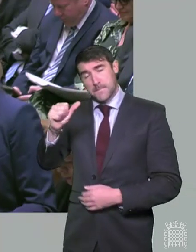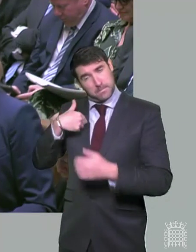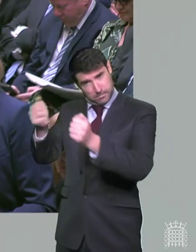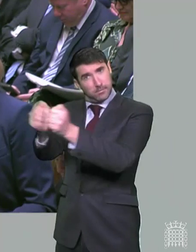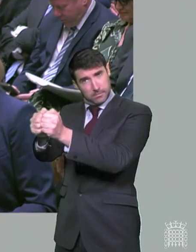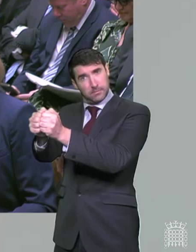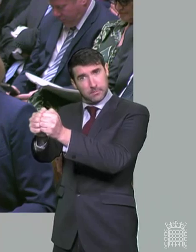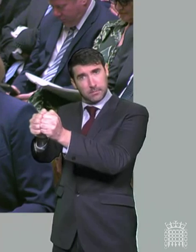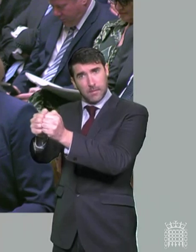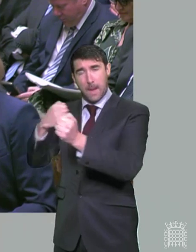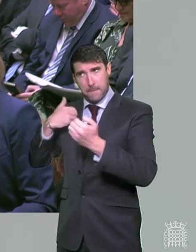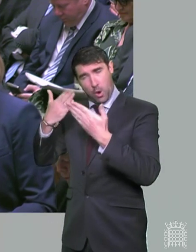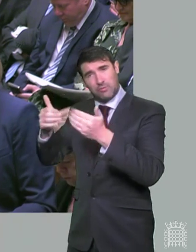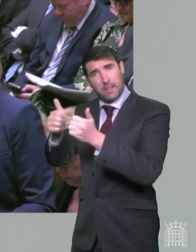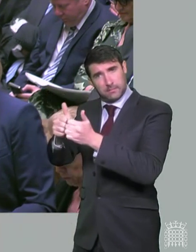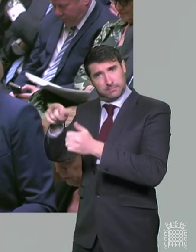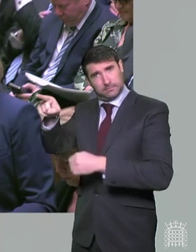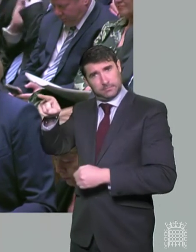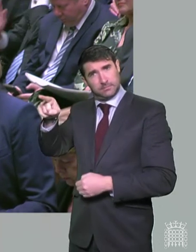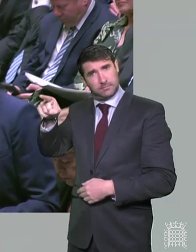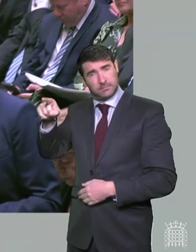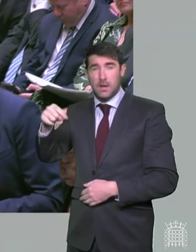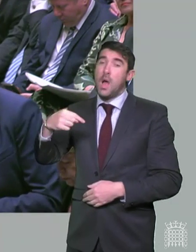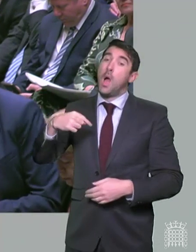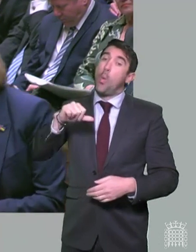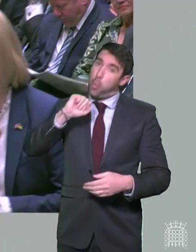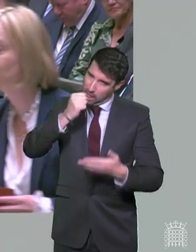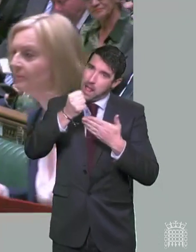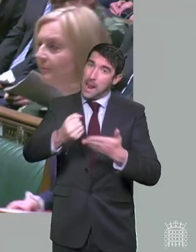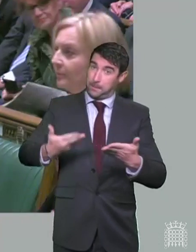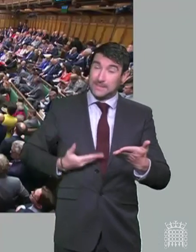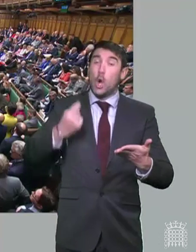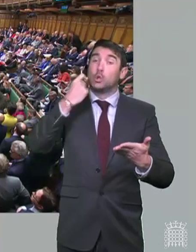The package that we will announce tomorrow will do just that.